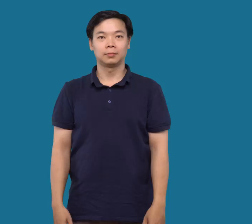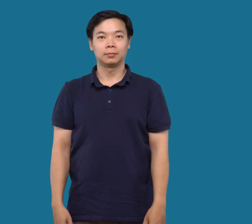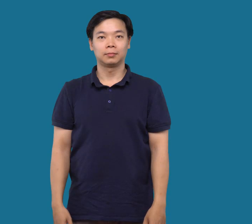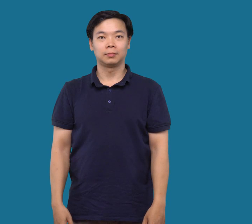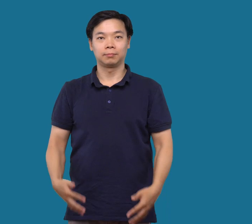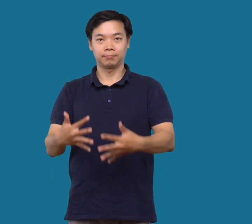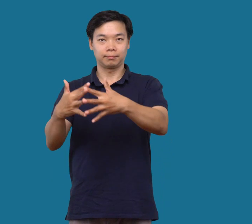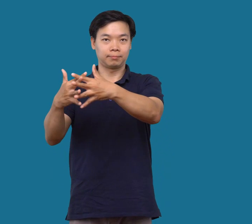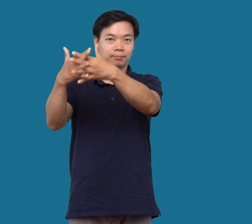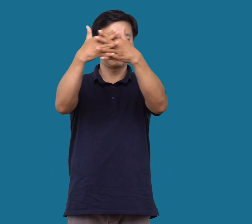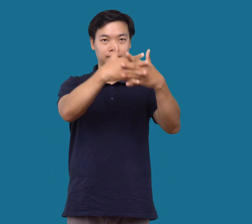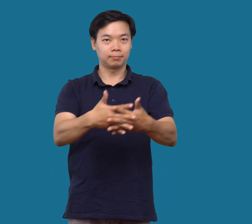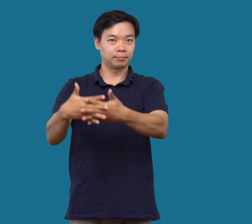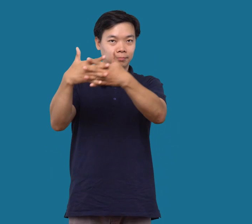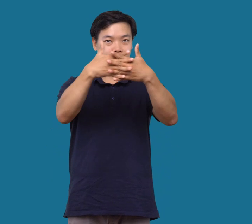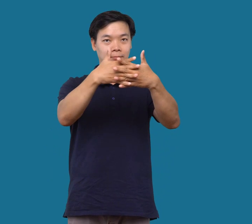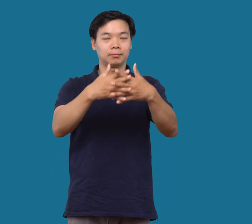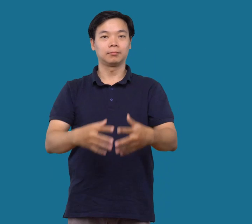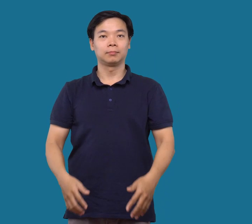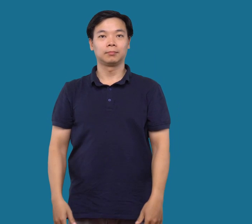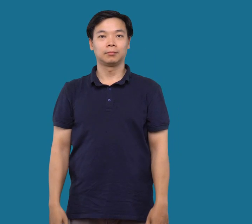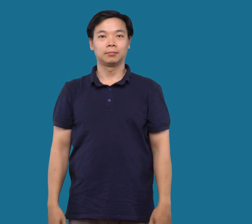sao